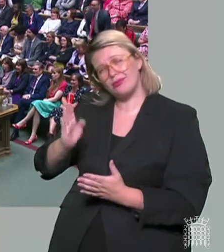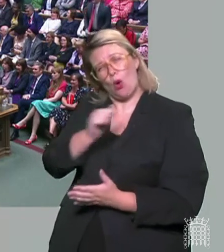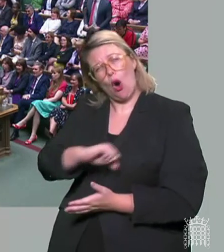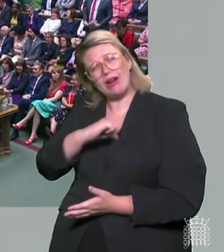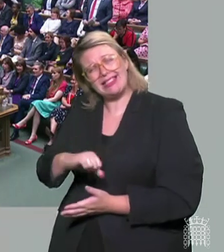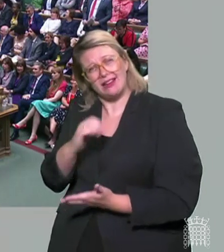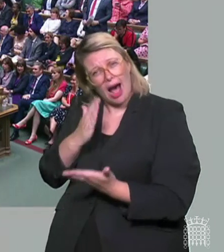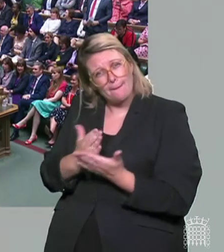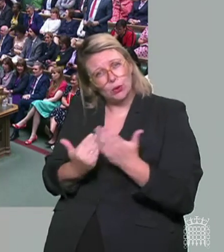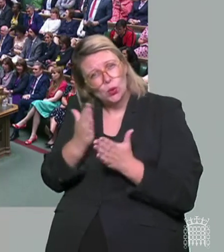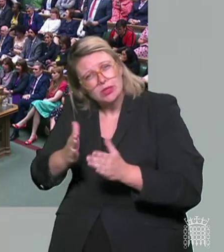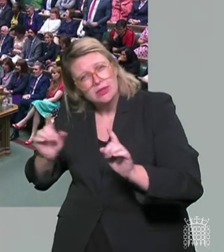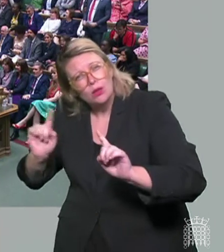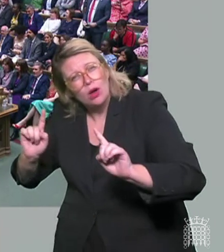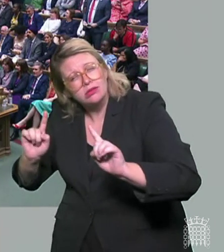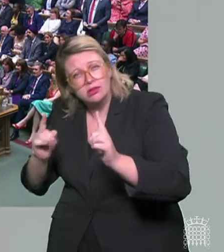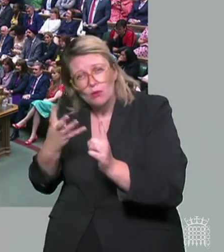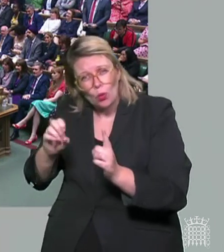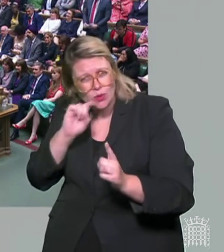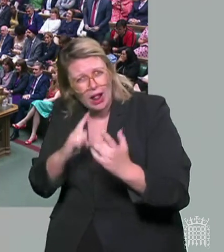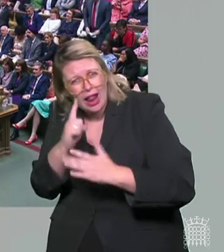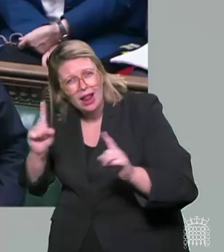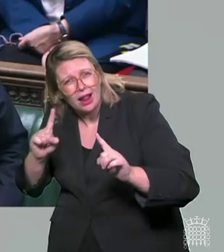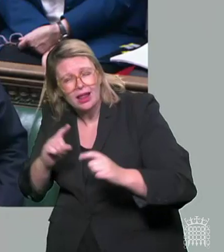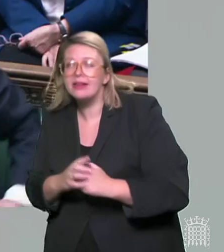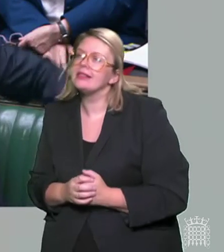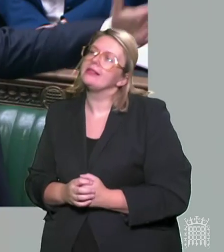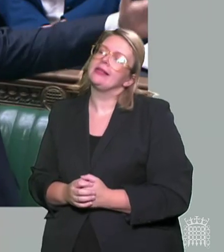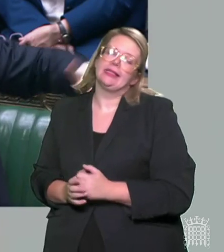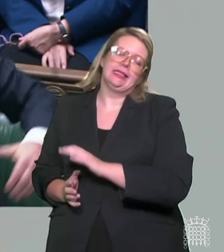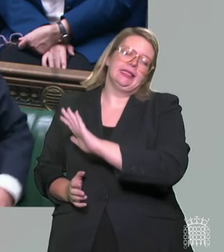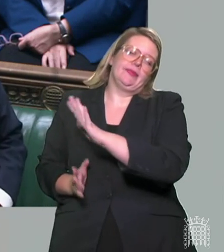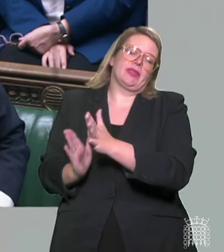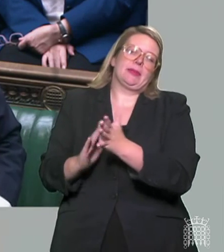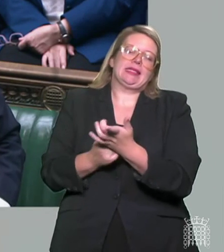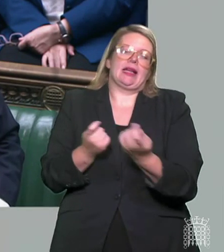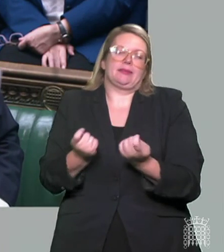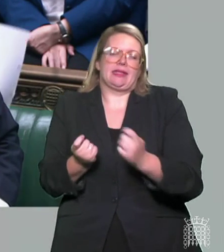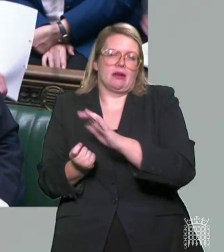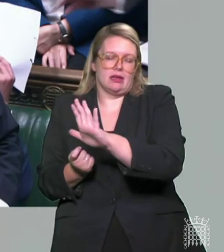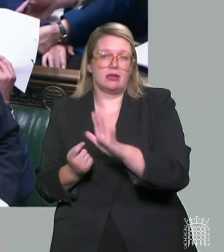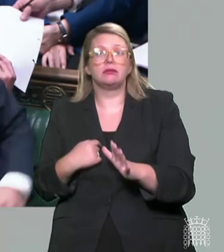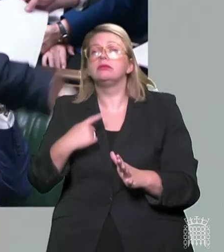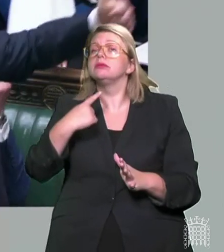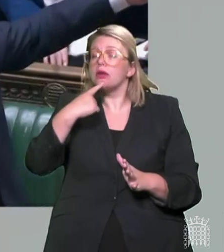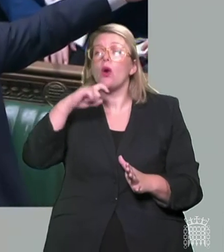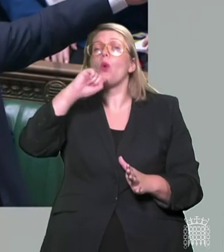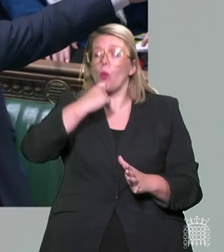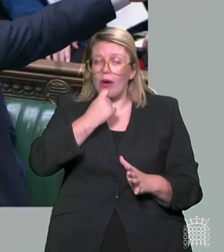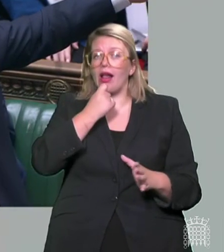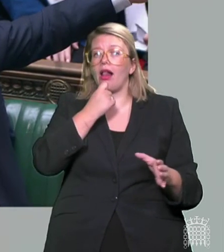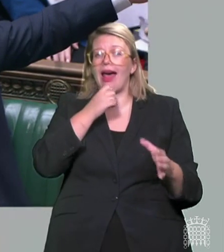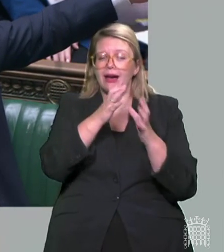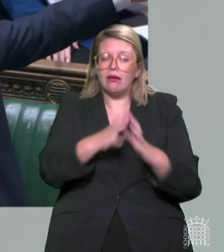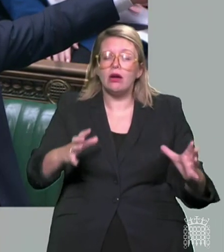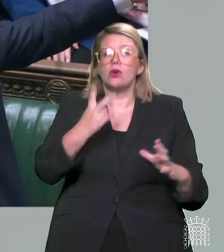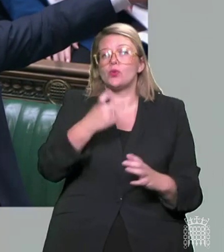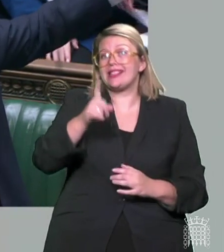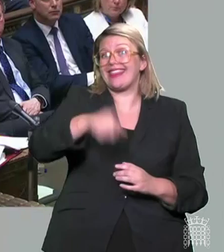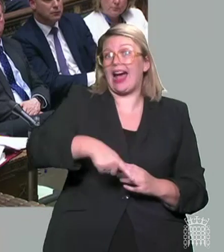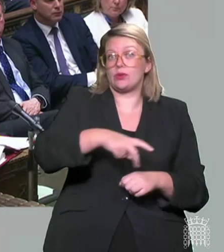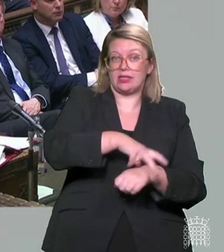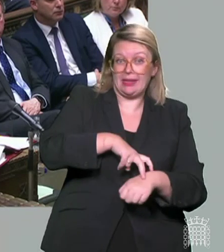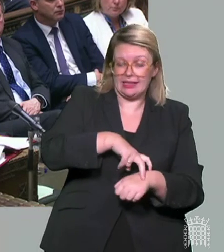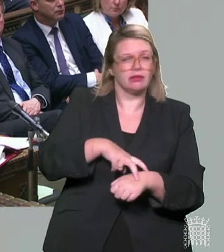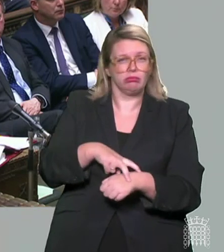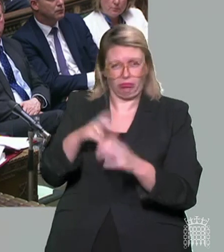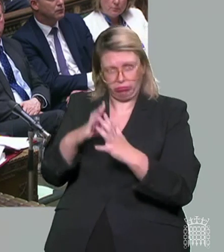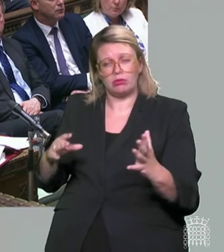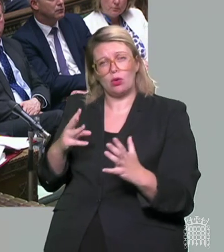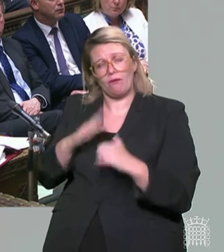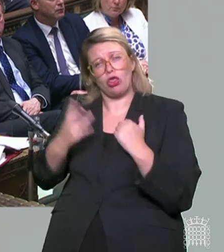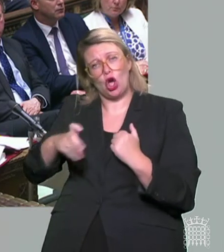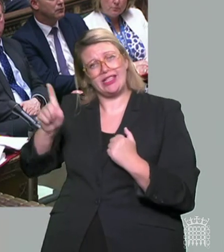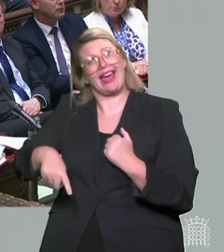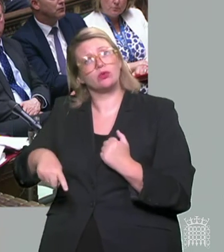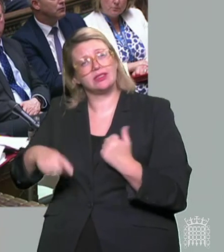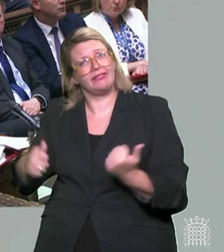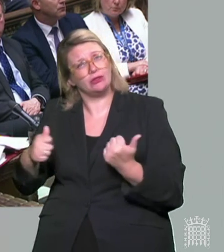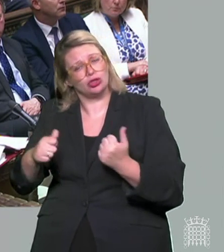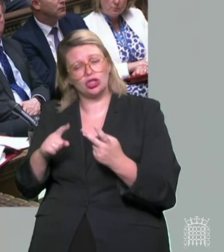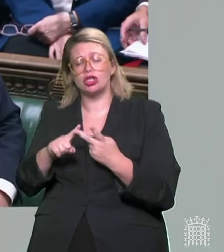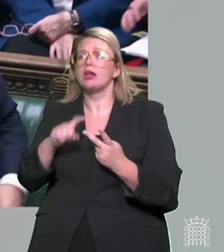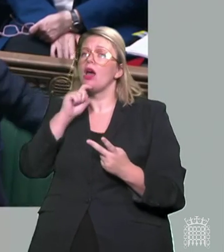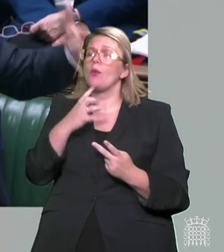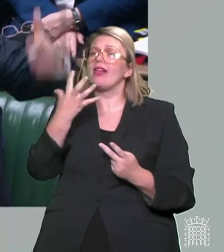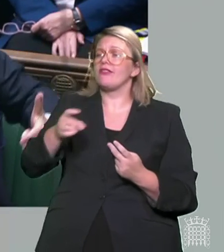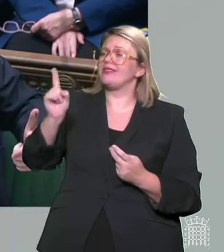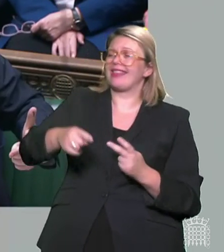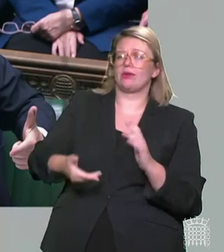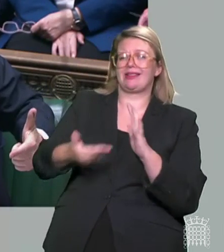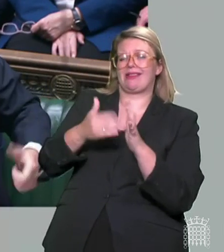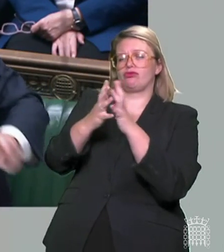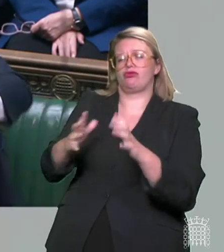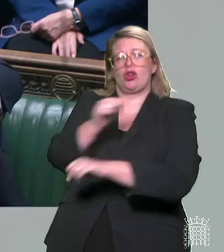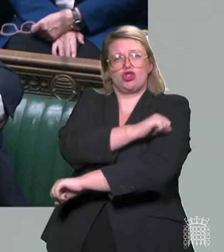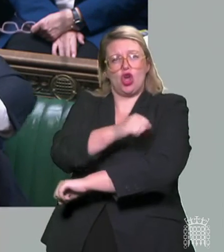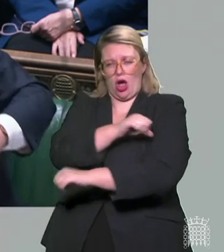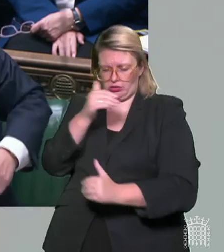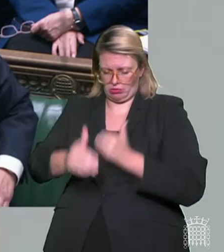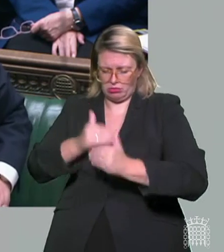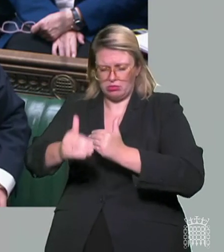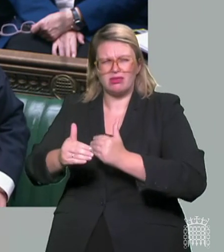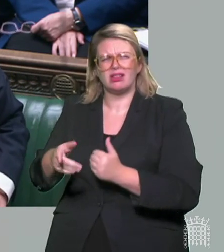Actually, if the honourable Gentleman looks at what we have promised and what we have delivered, we said we would get 20,000 police out on the streets, and we already have 13,500 more; and we said we would get 50,000 more nurses, and we are already on track.